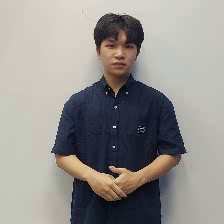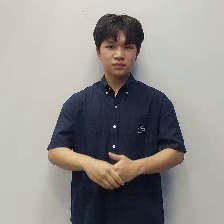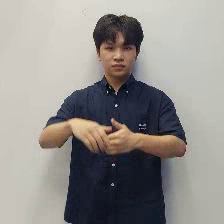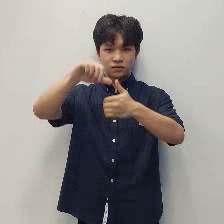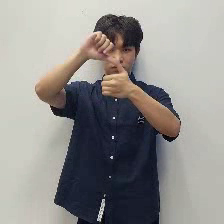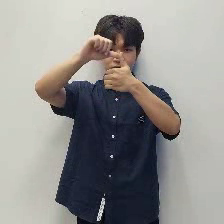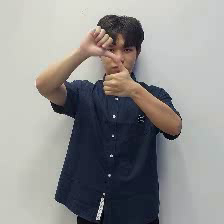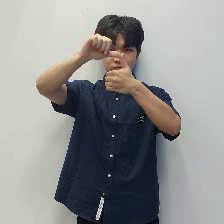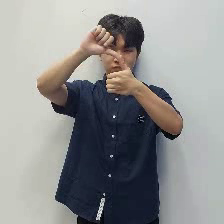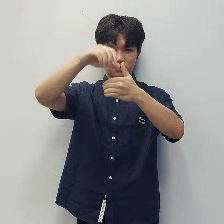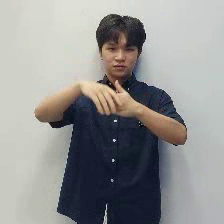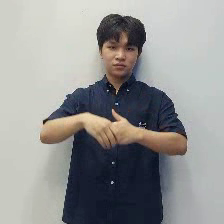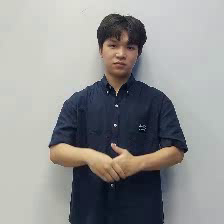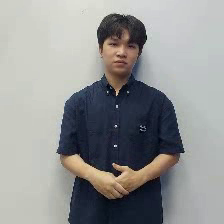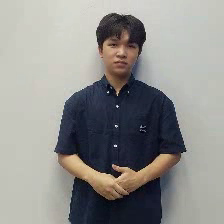Bạn thân